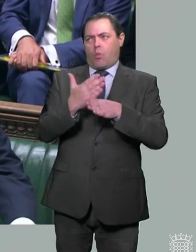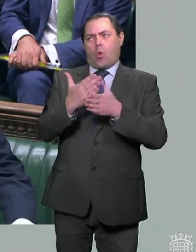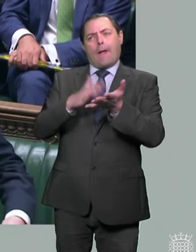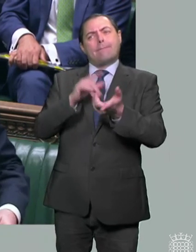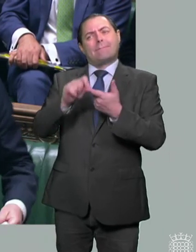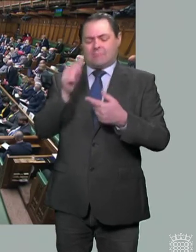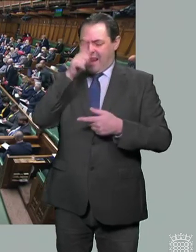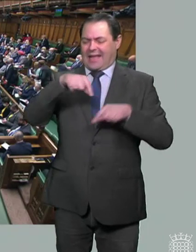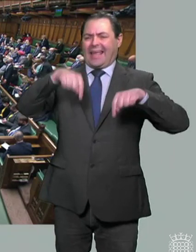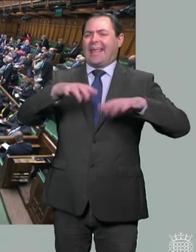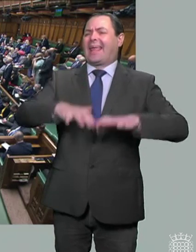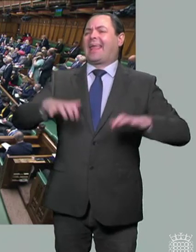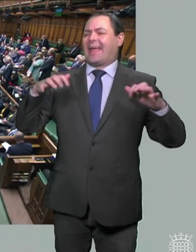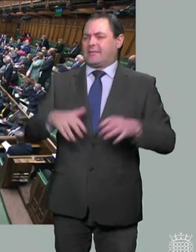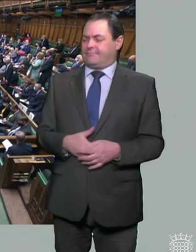lucky to be here.